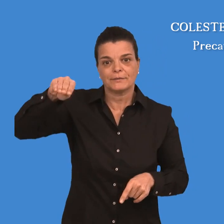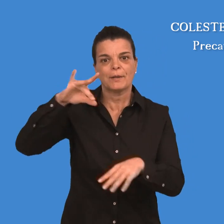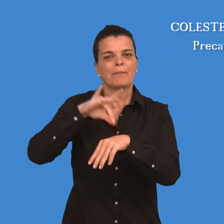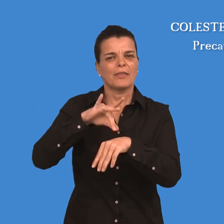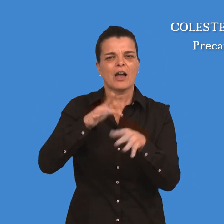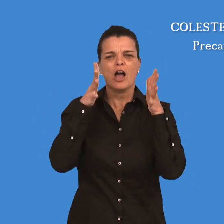enfermo